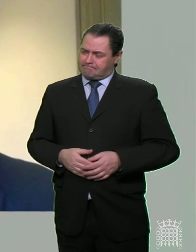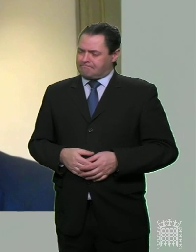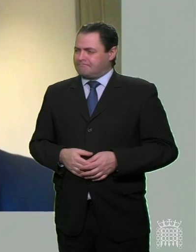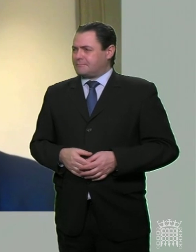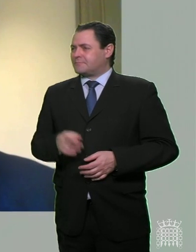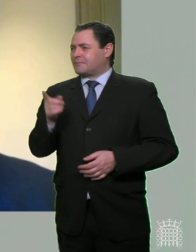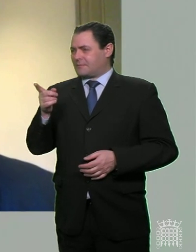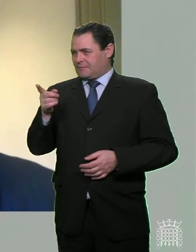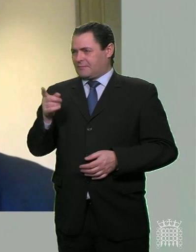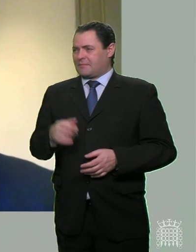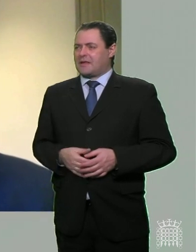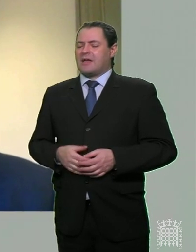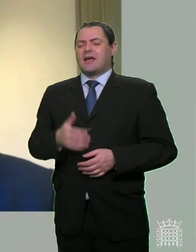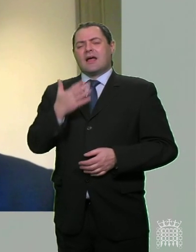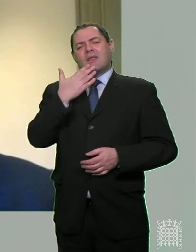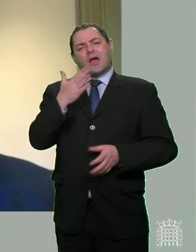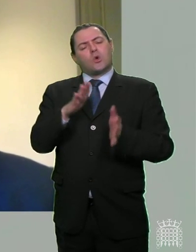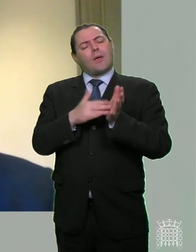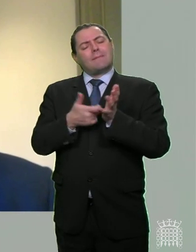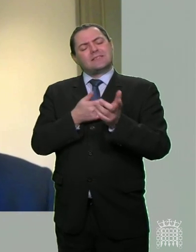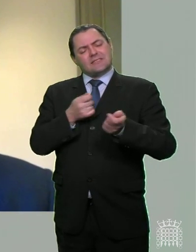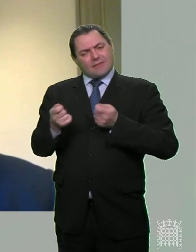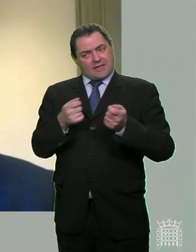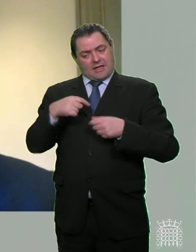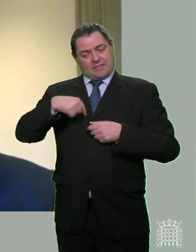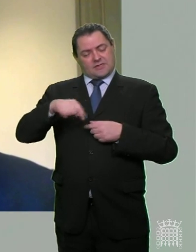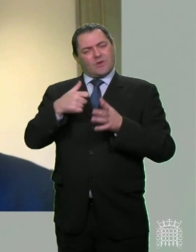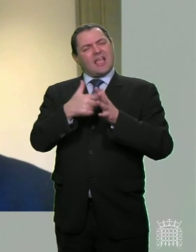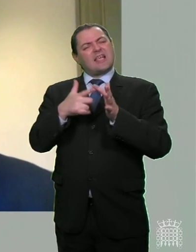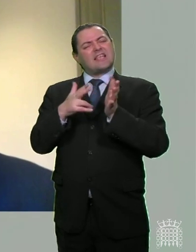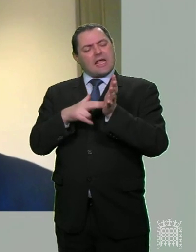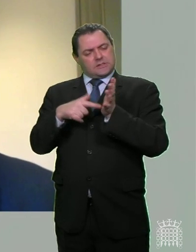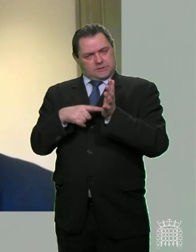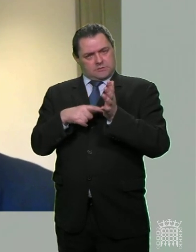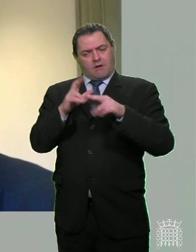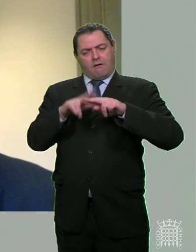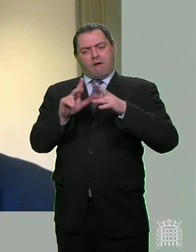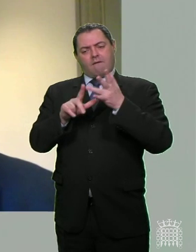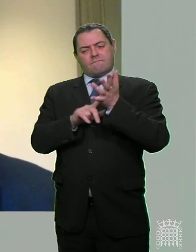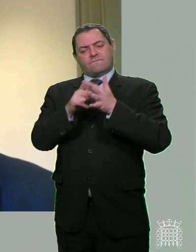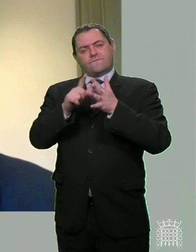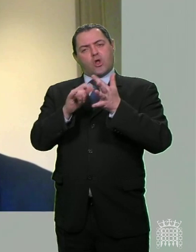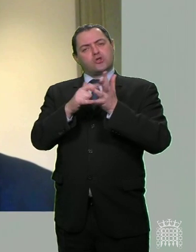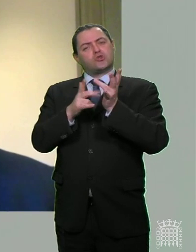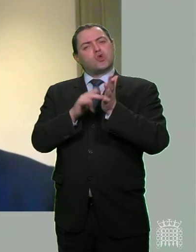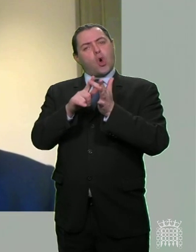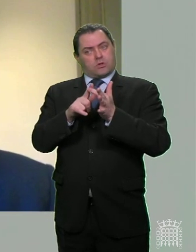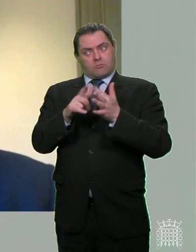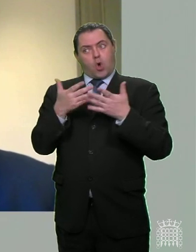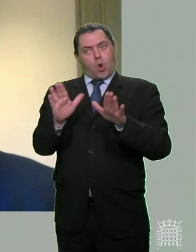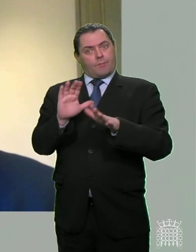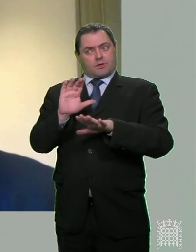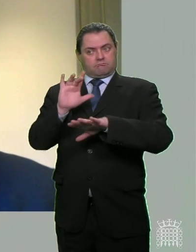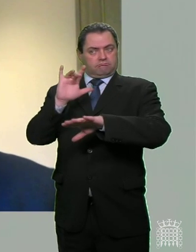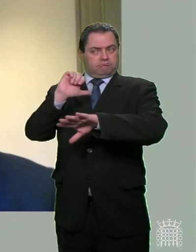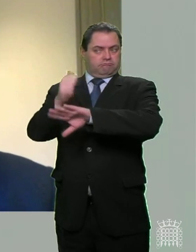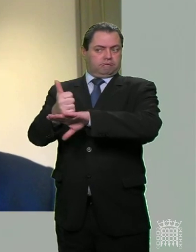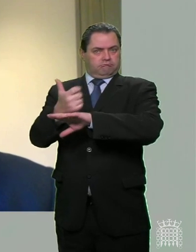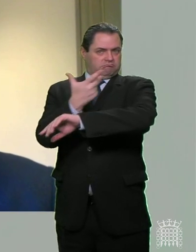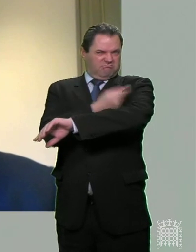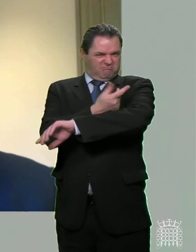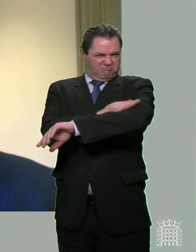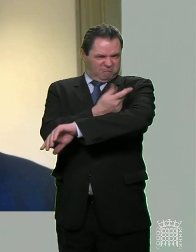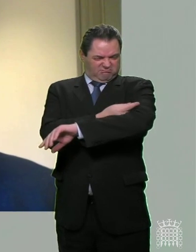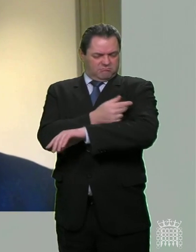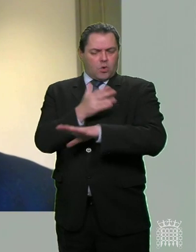This week, Kent’s first covid mass vaccination centre opened in Folkestone, and is working now along with our three GP-led hubs in Folkestone, Hythe and Lydd.